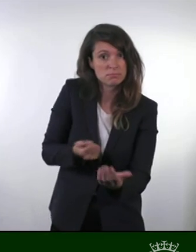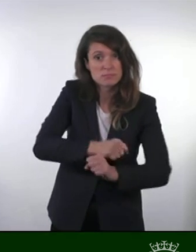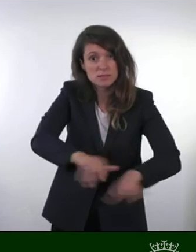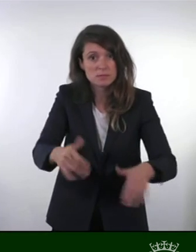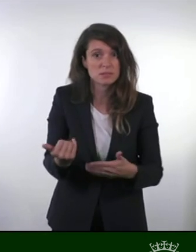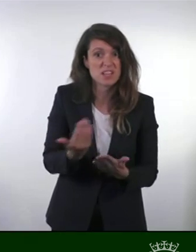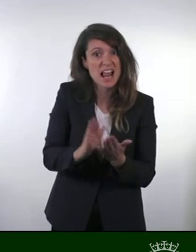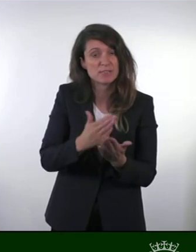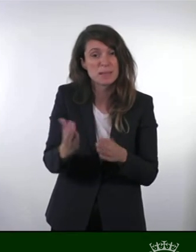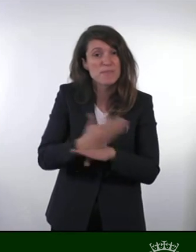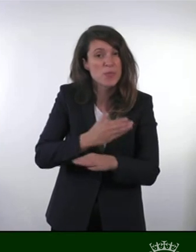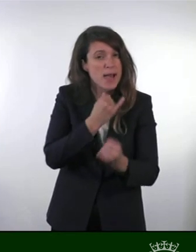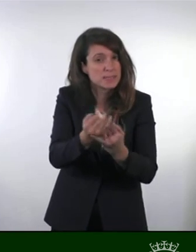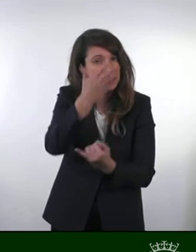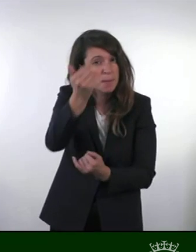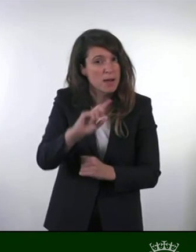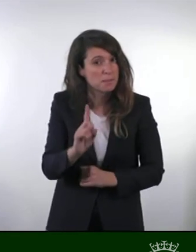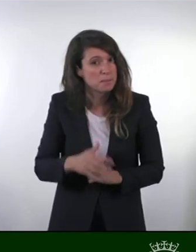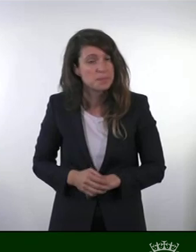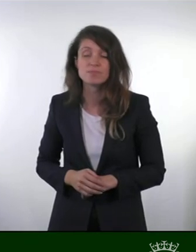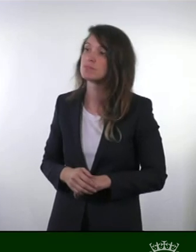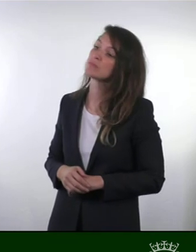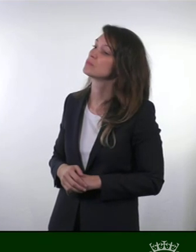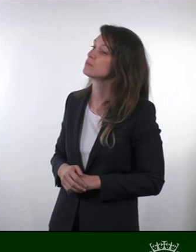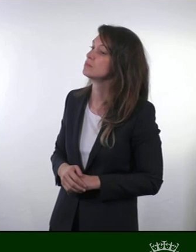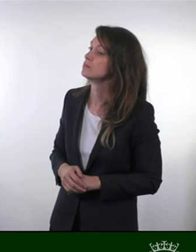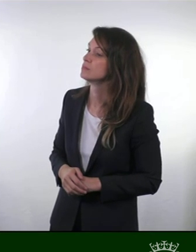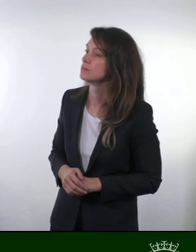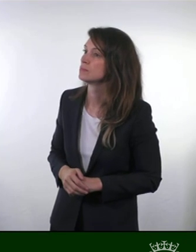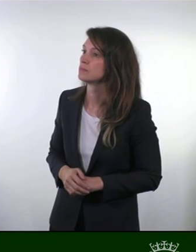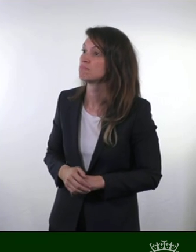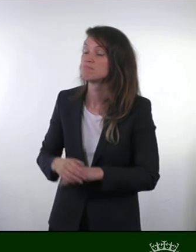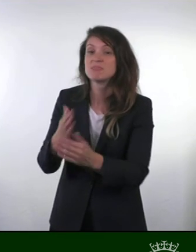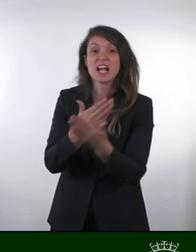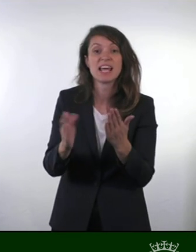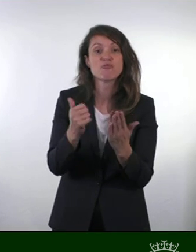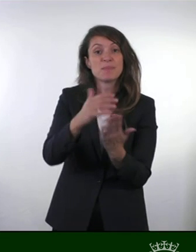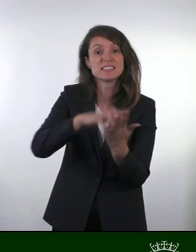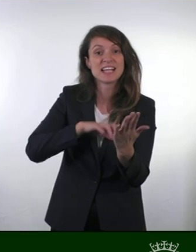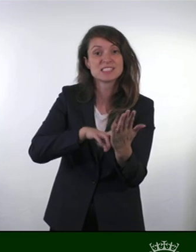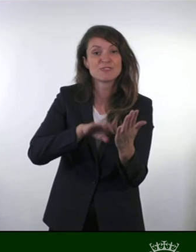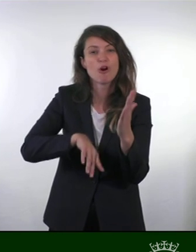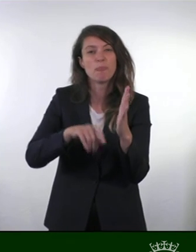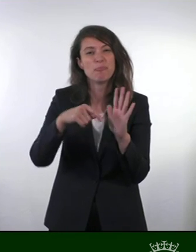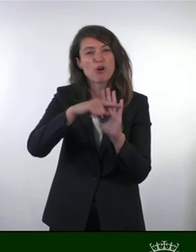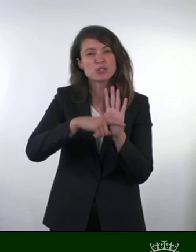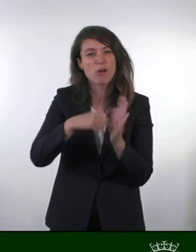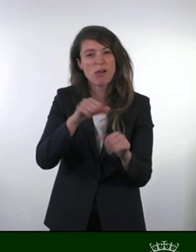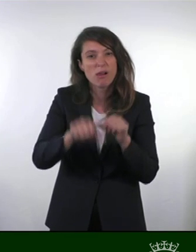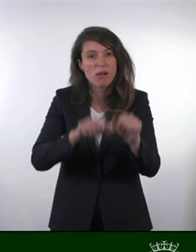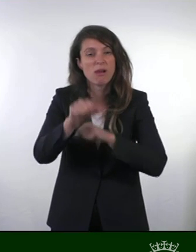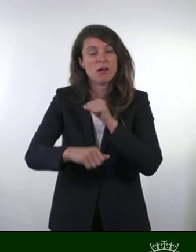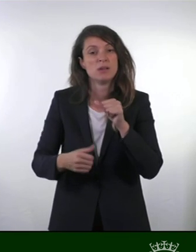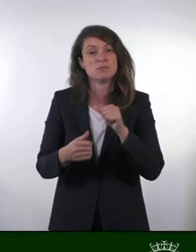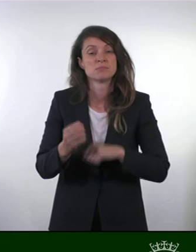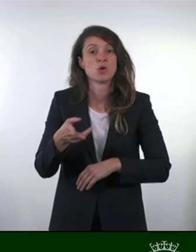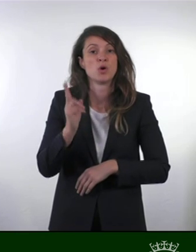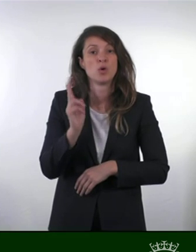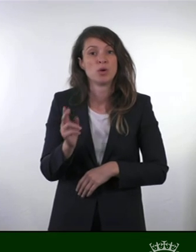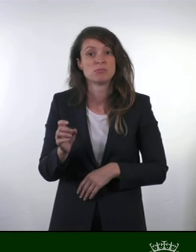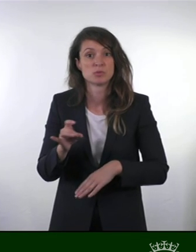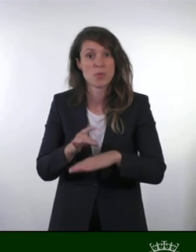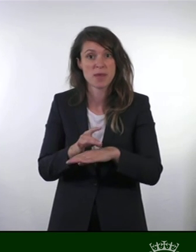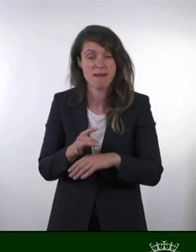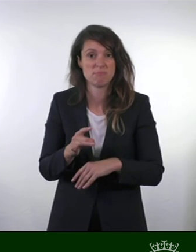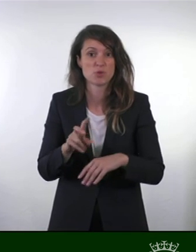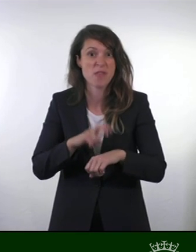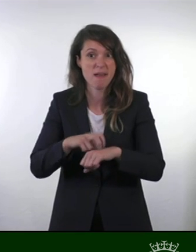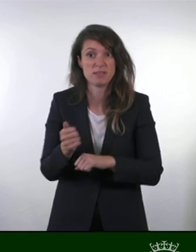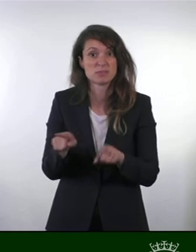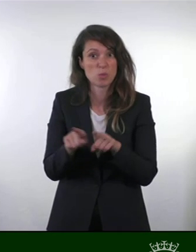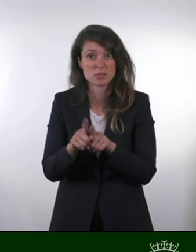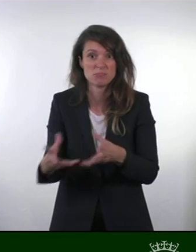It is very clear from the existing text of the protocol that Northern Ireland is, and remains, a part of the customs territory of the United Kingdom.